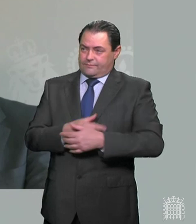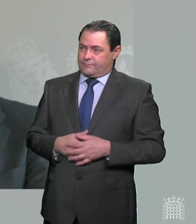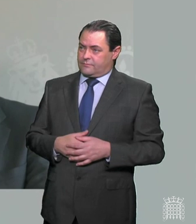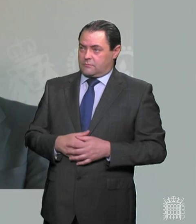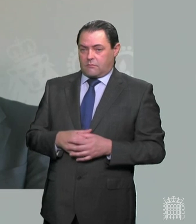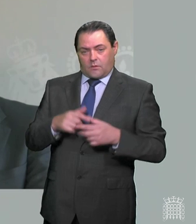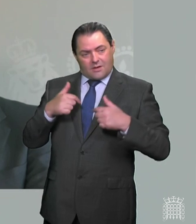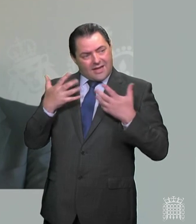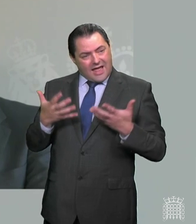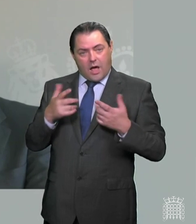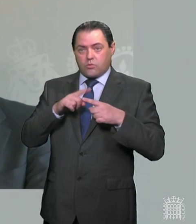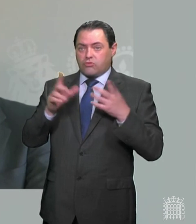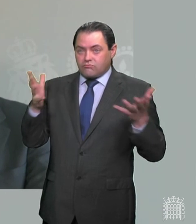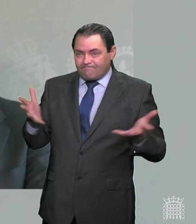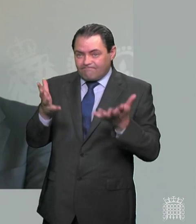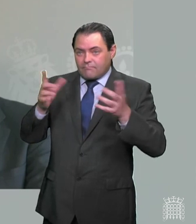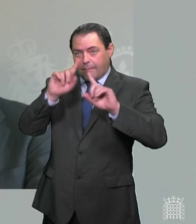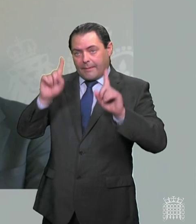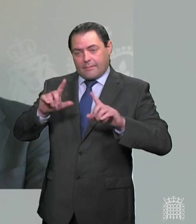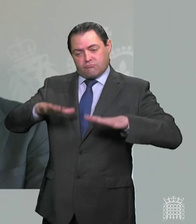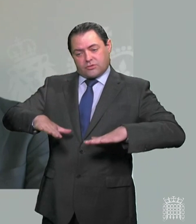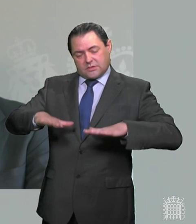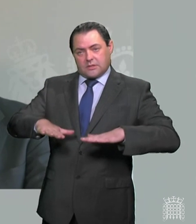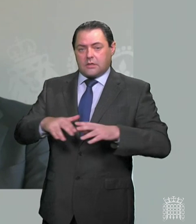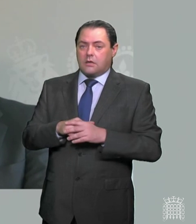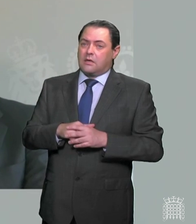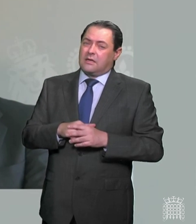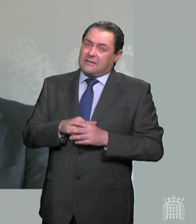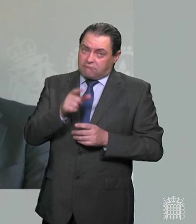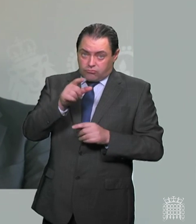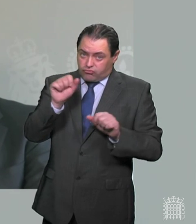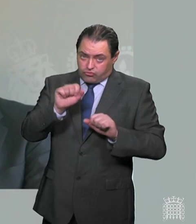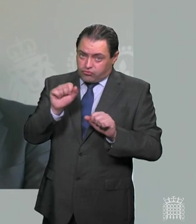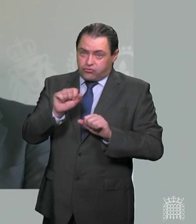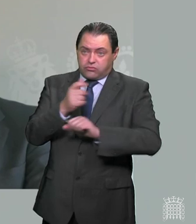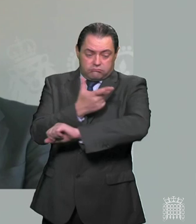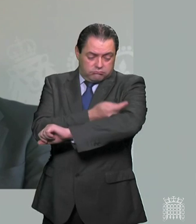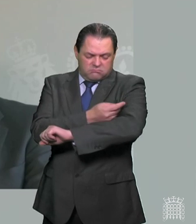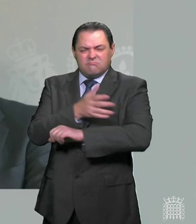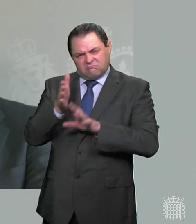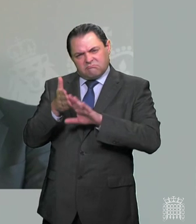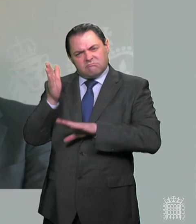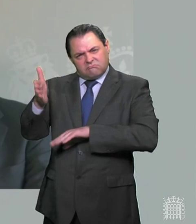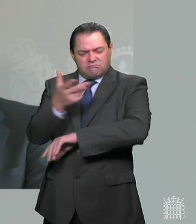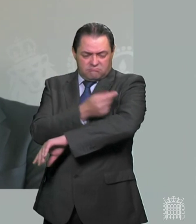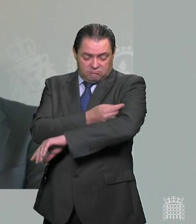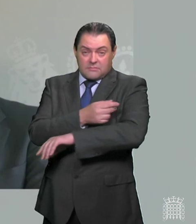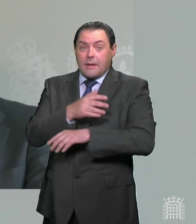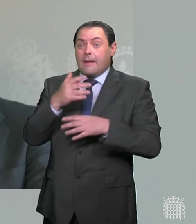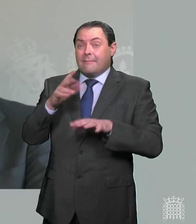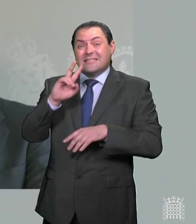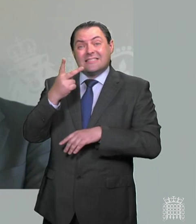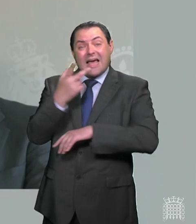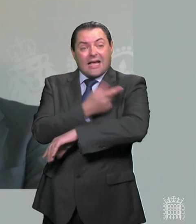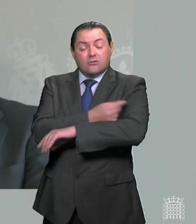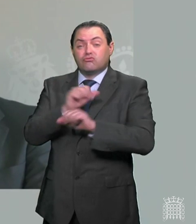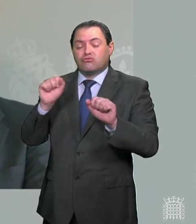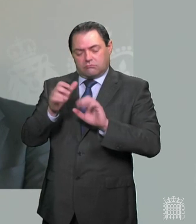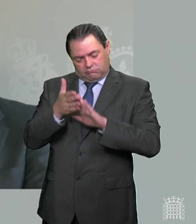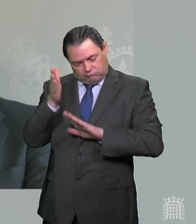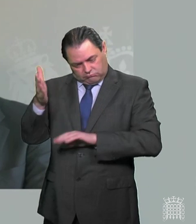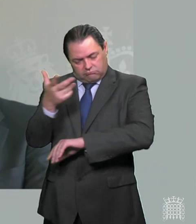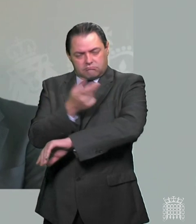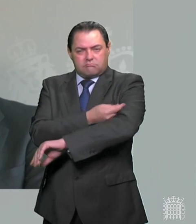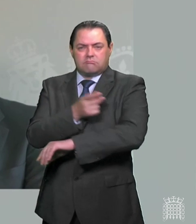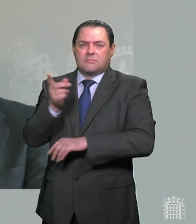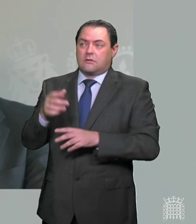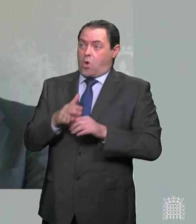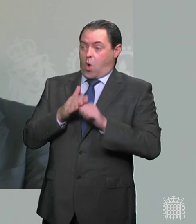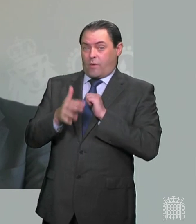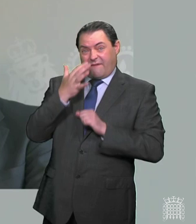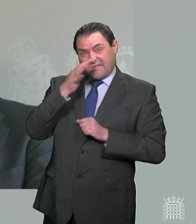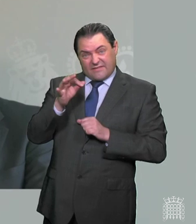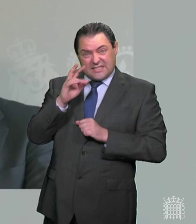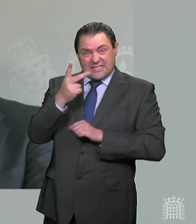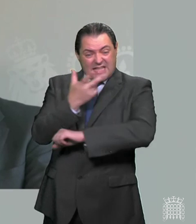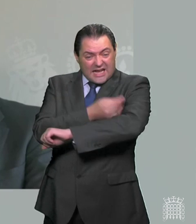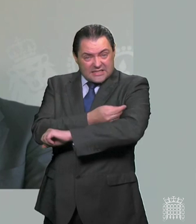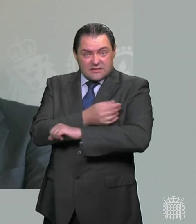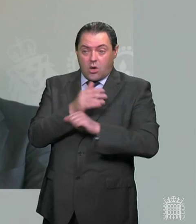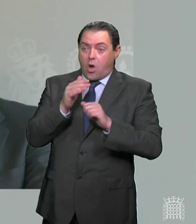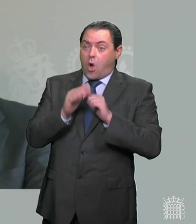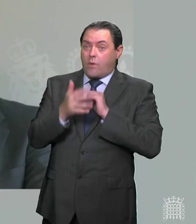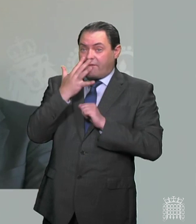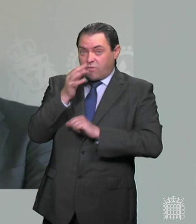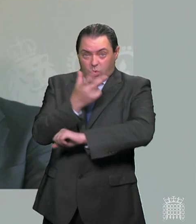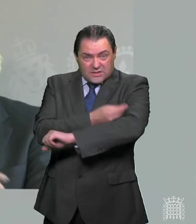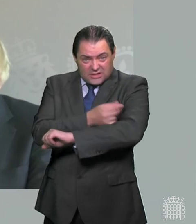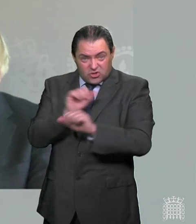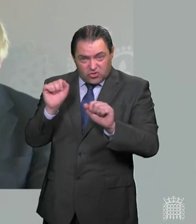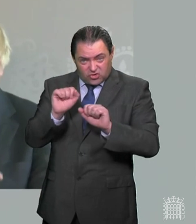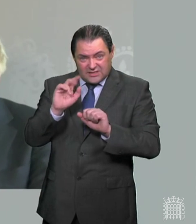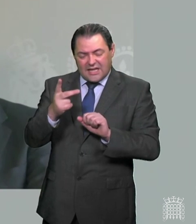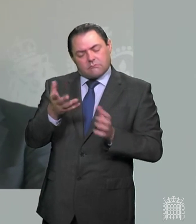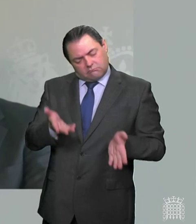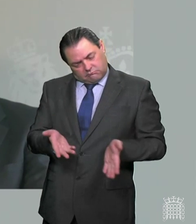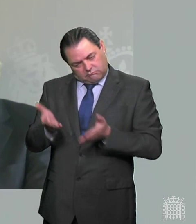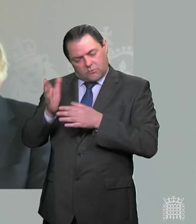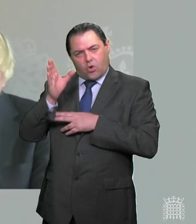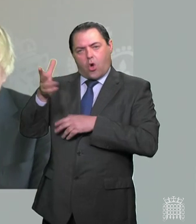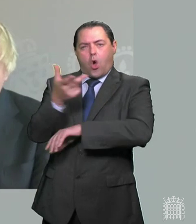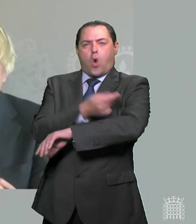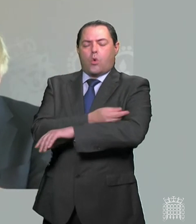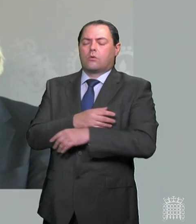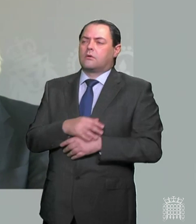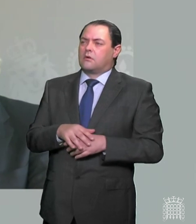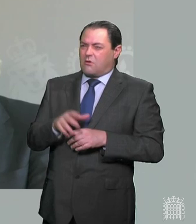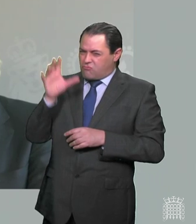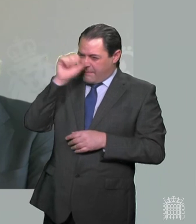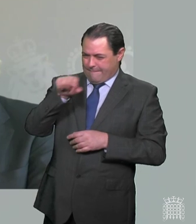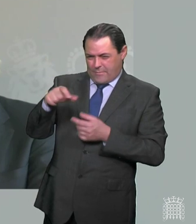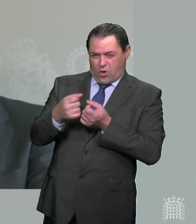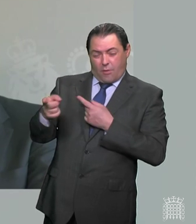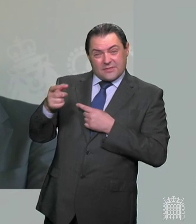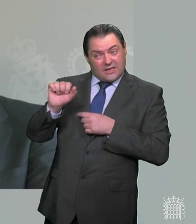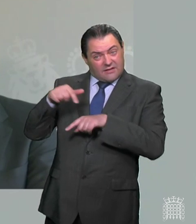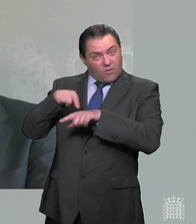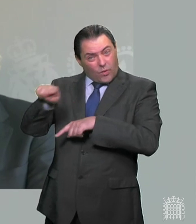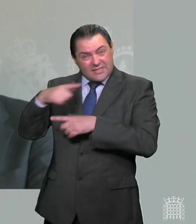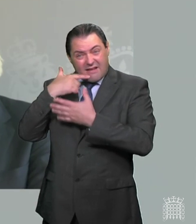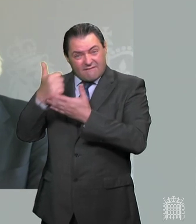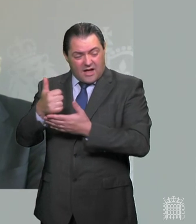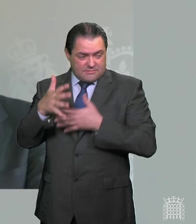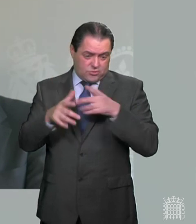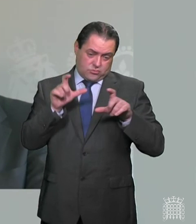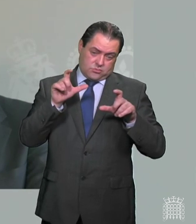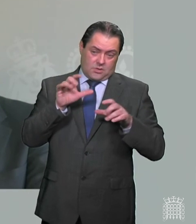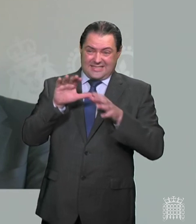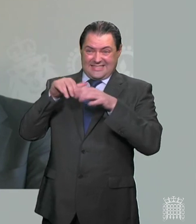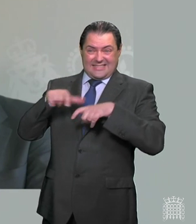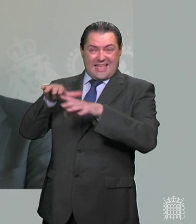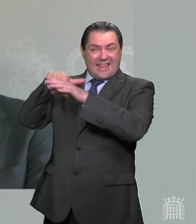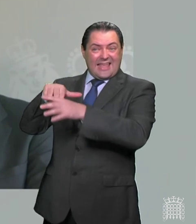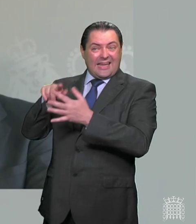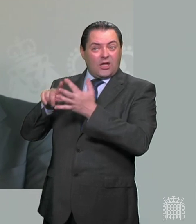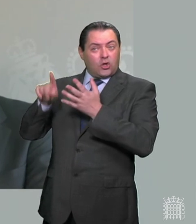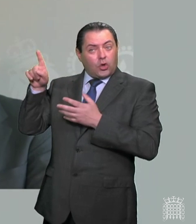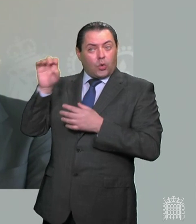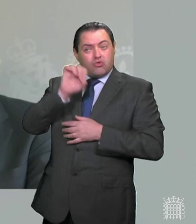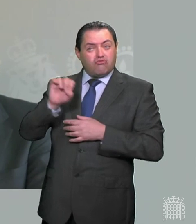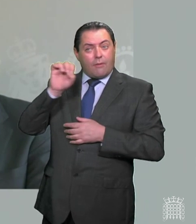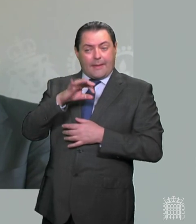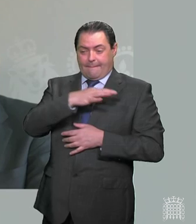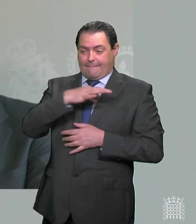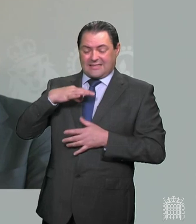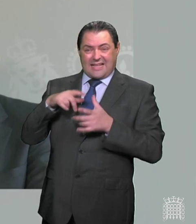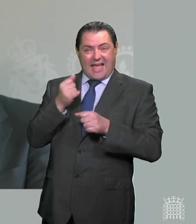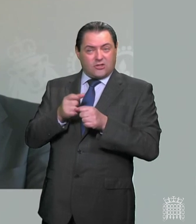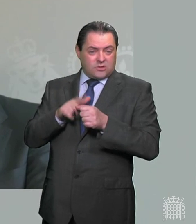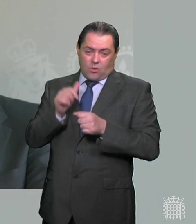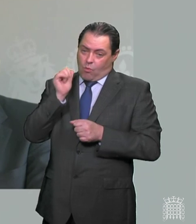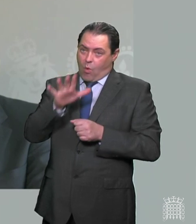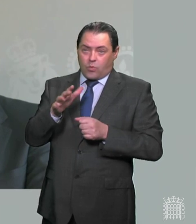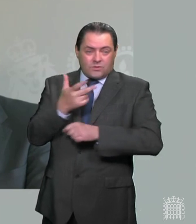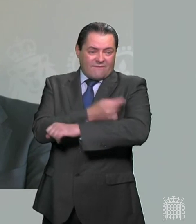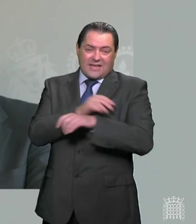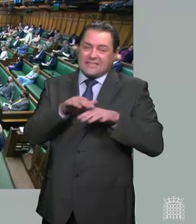What we are trying to say to the country today—the single most important, serious message—is, “If you have not yet had your second jab, please come along and get it, and if you’re over 50 and still have not had a second jab or over 40, please come and get it as well.” And we must never forget that if we had followed the advice of the right honourable and learned Gentleman we would have stayed in the European Medicines Agency and would never have had the vaccine roll-out at all.